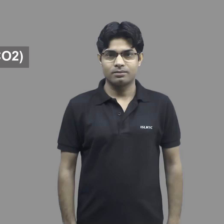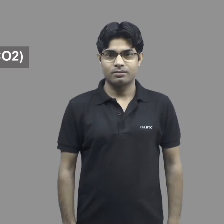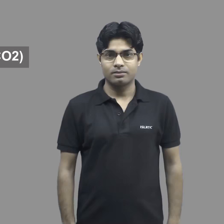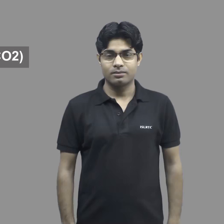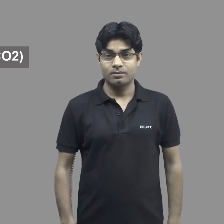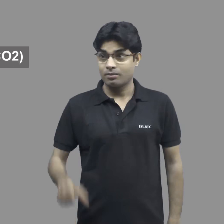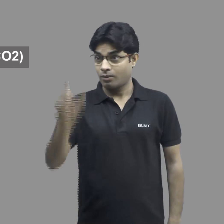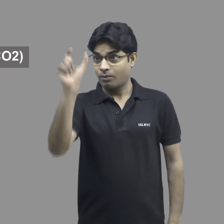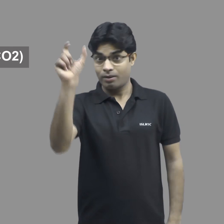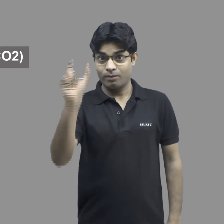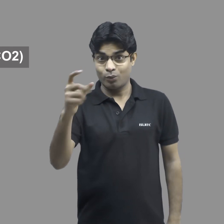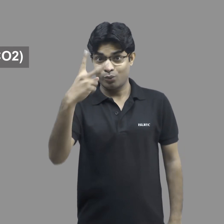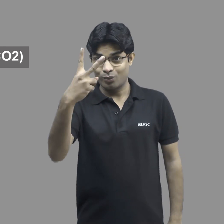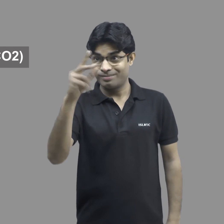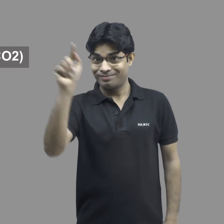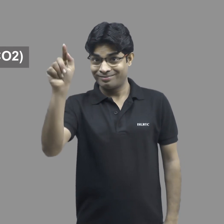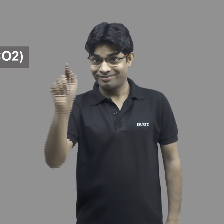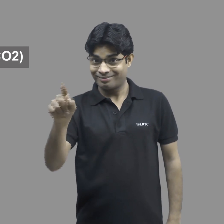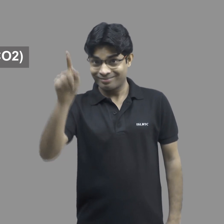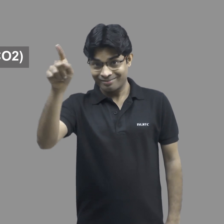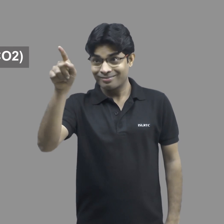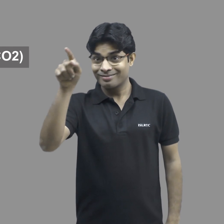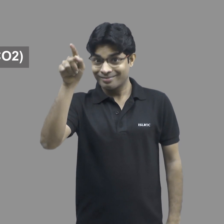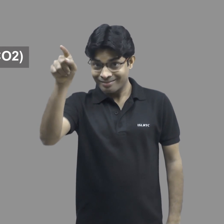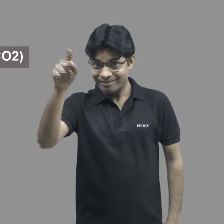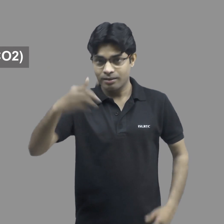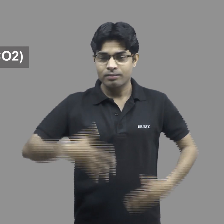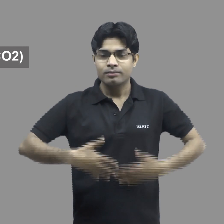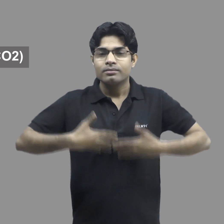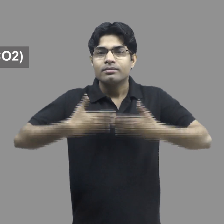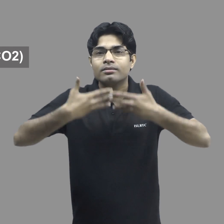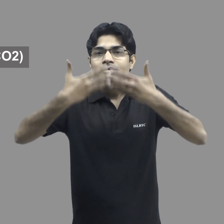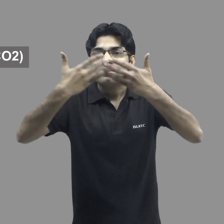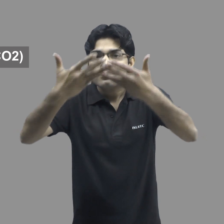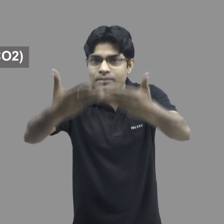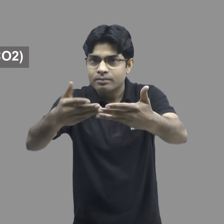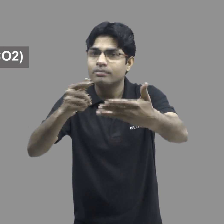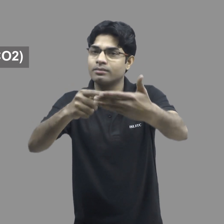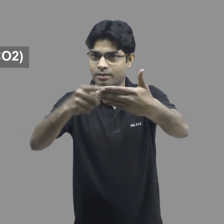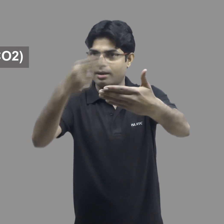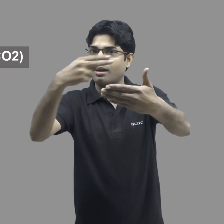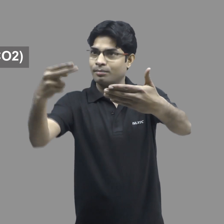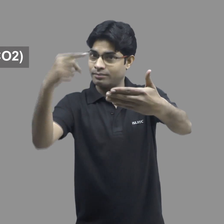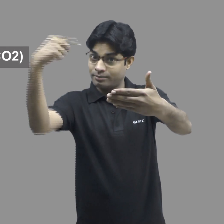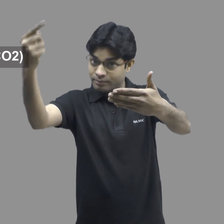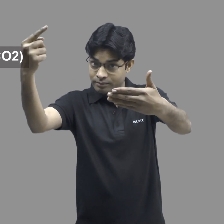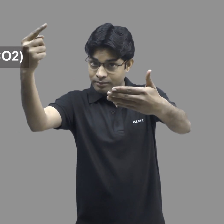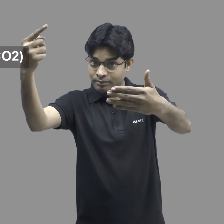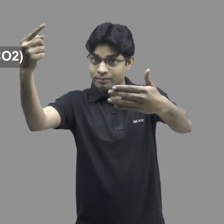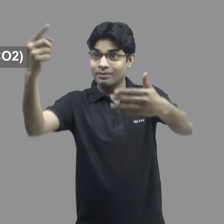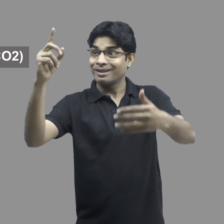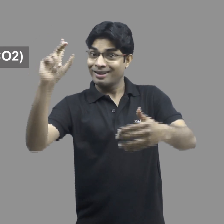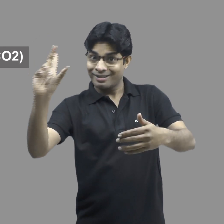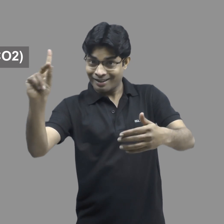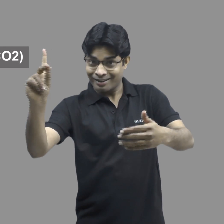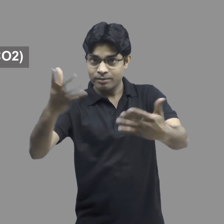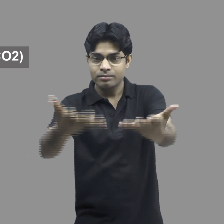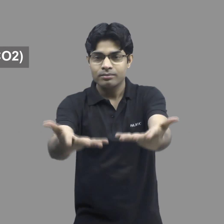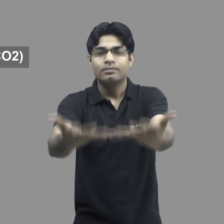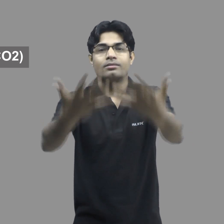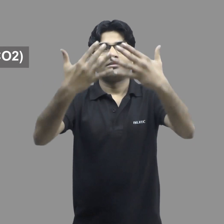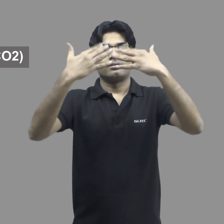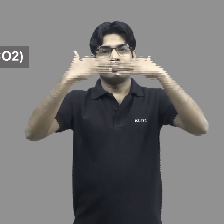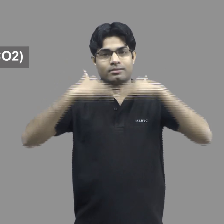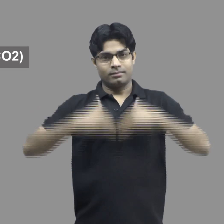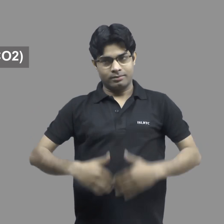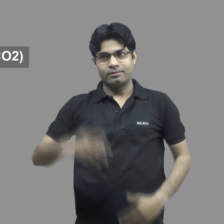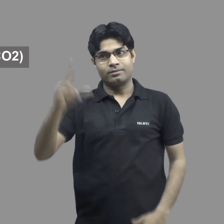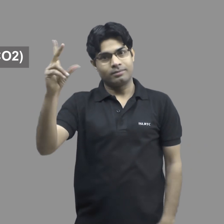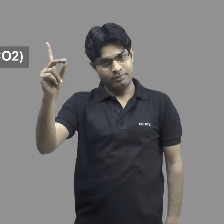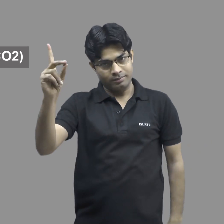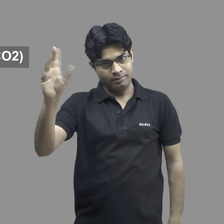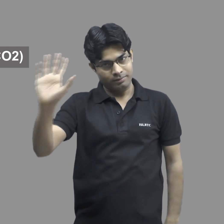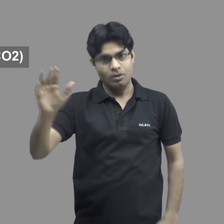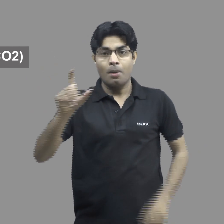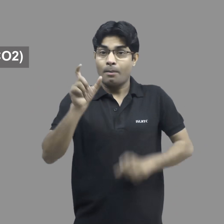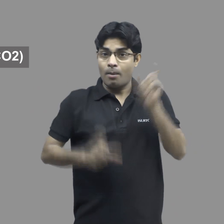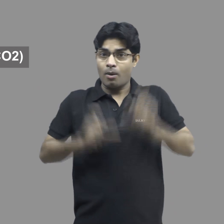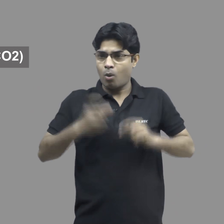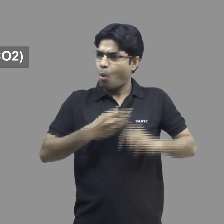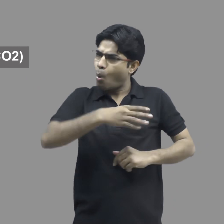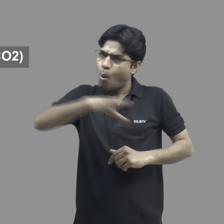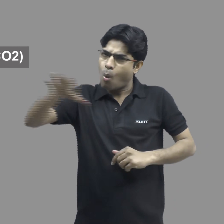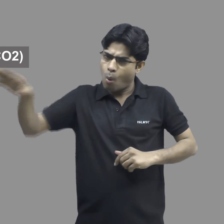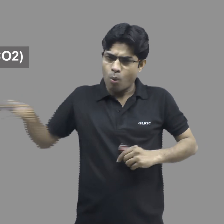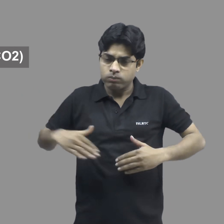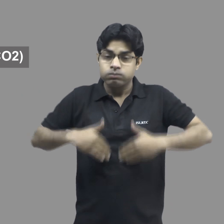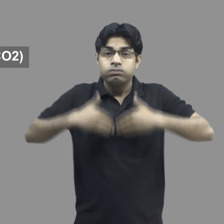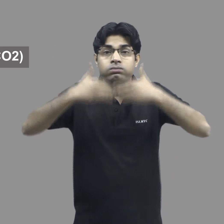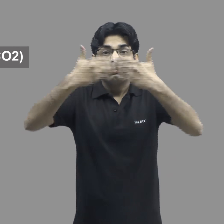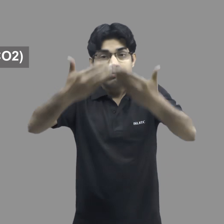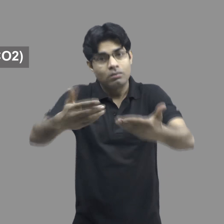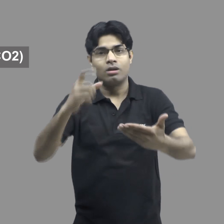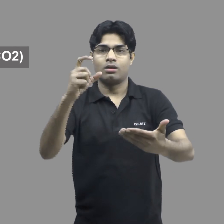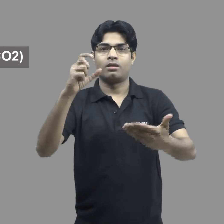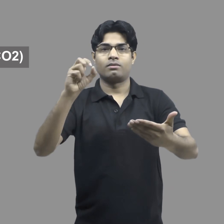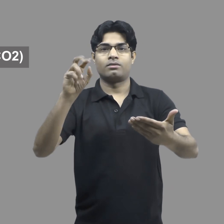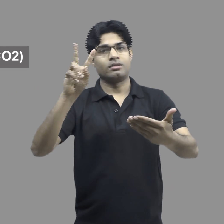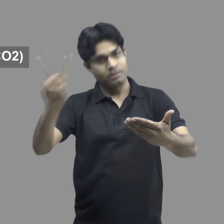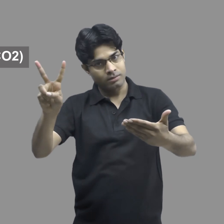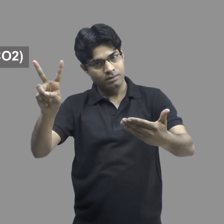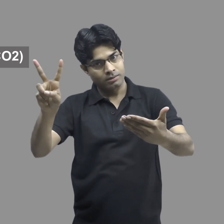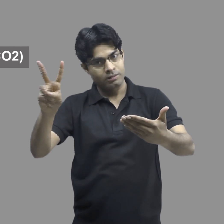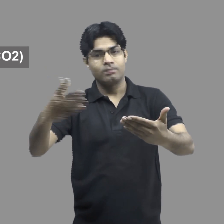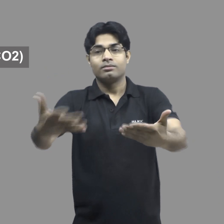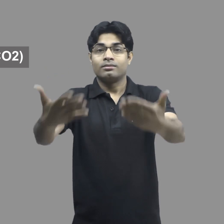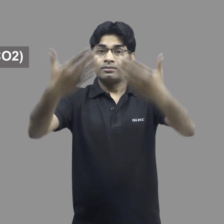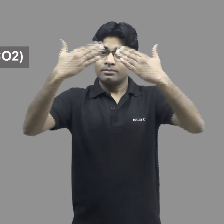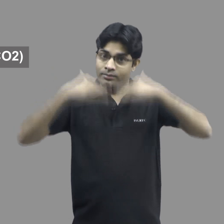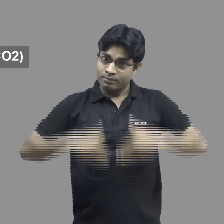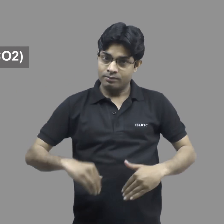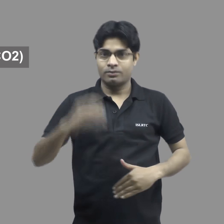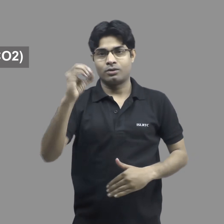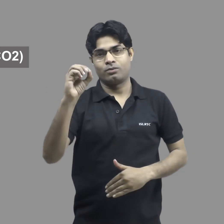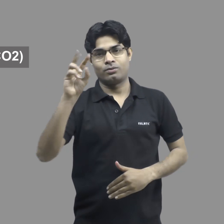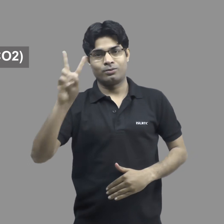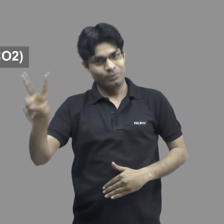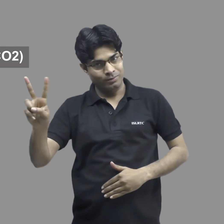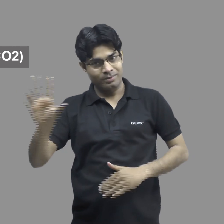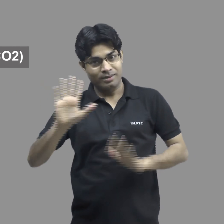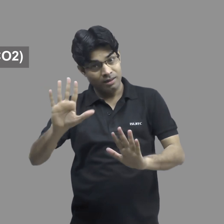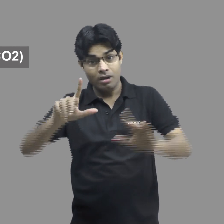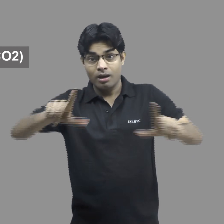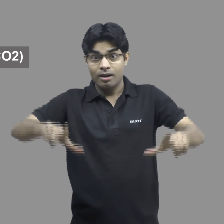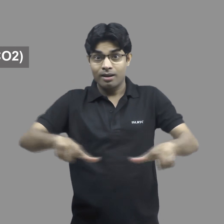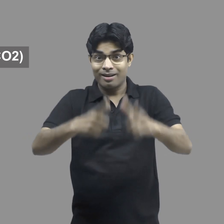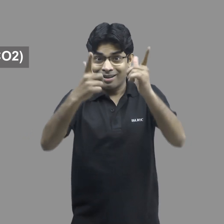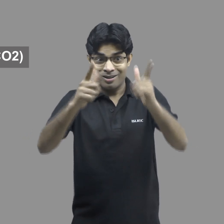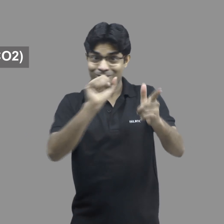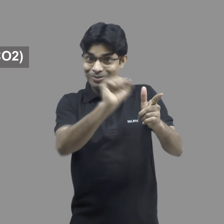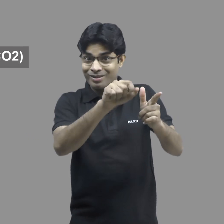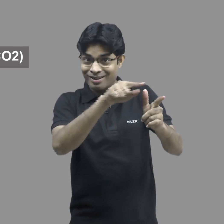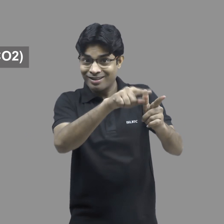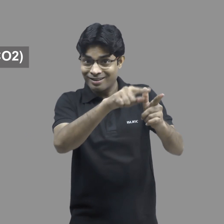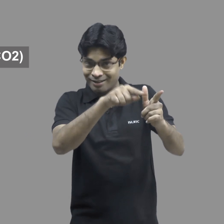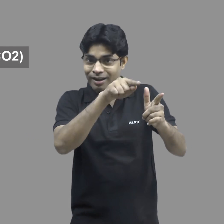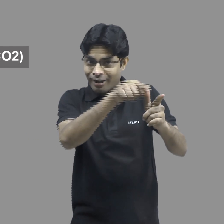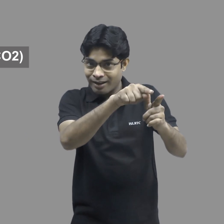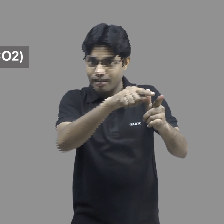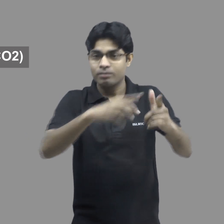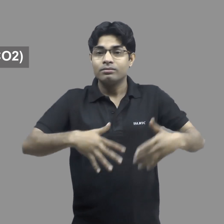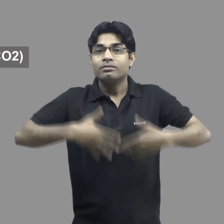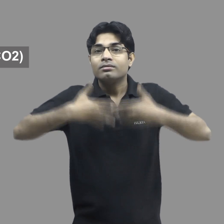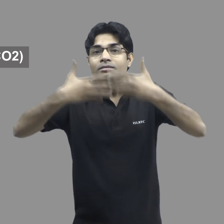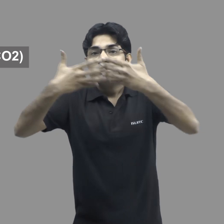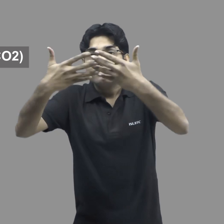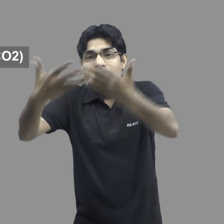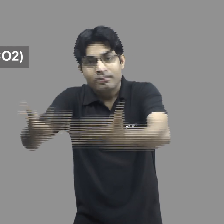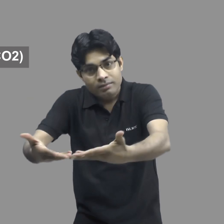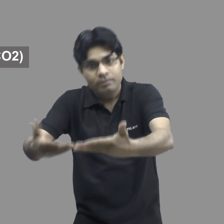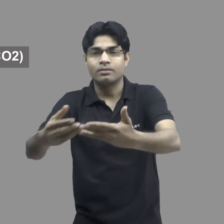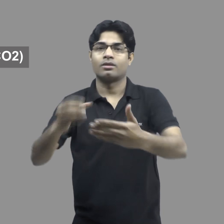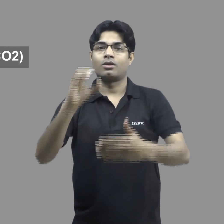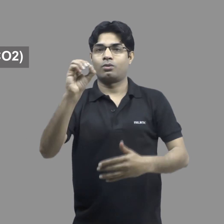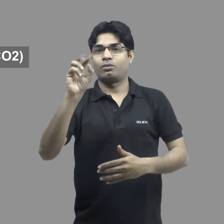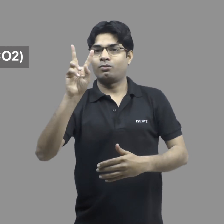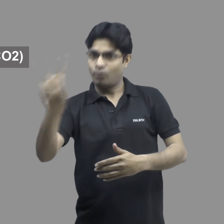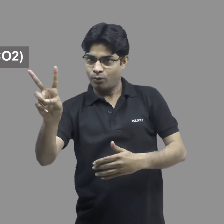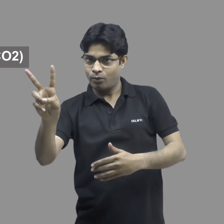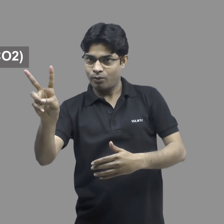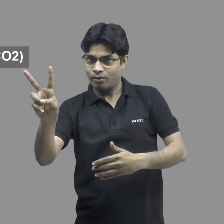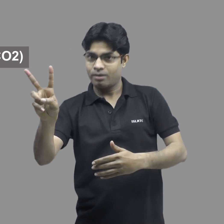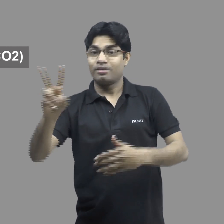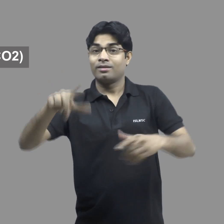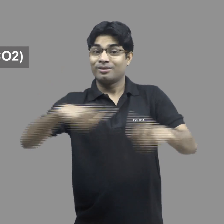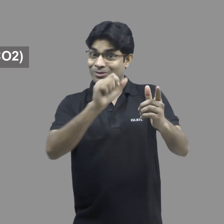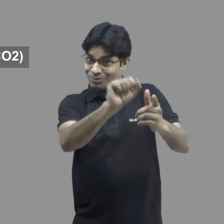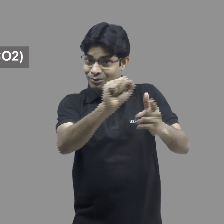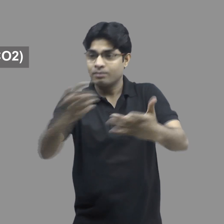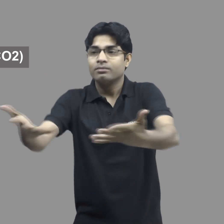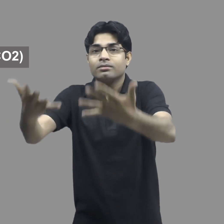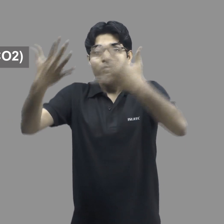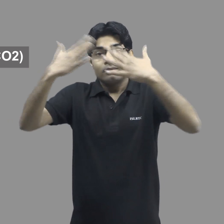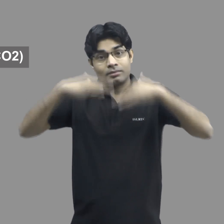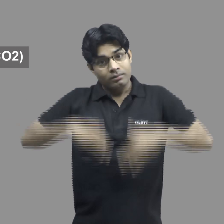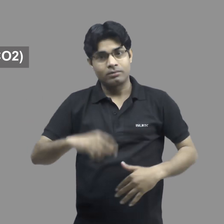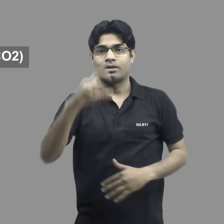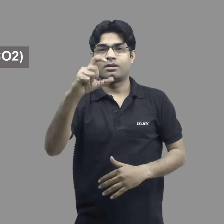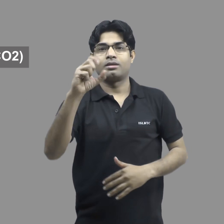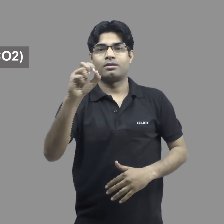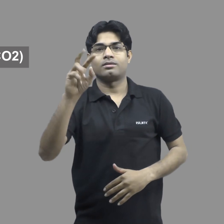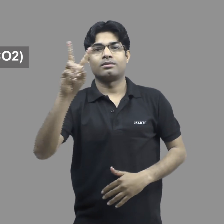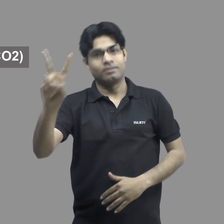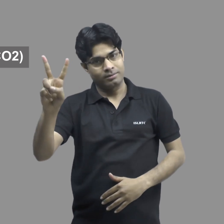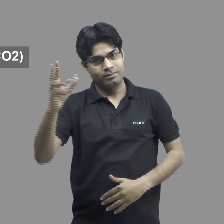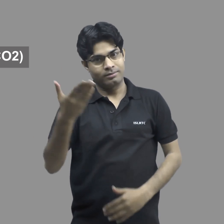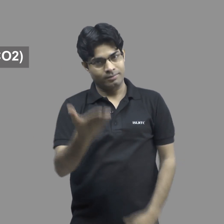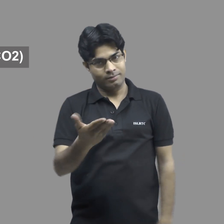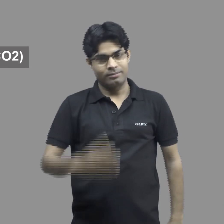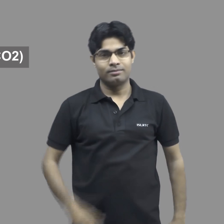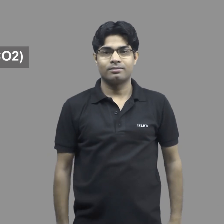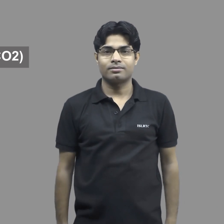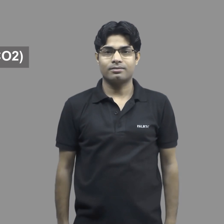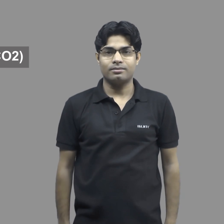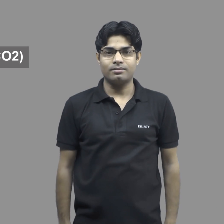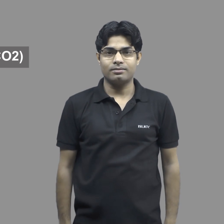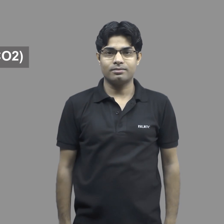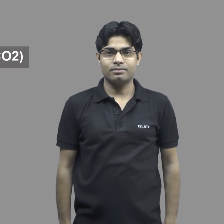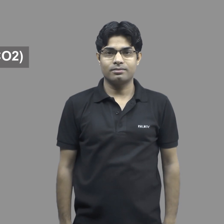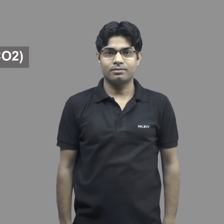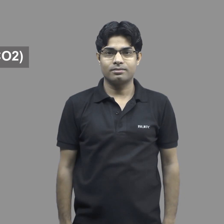CO2 and O2